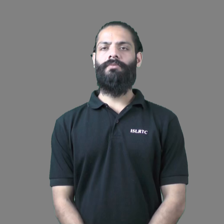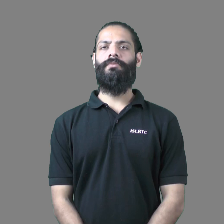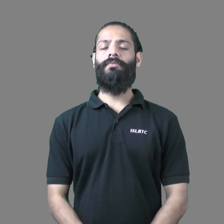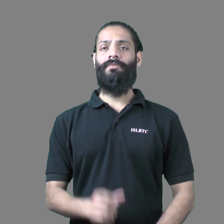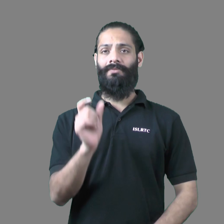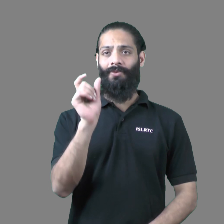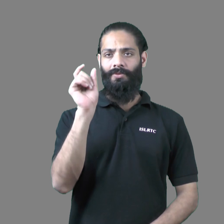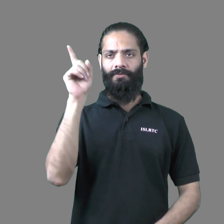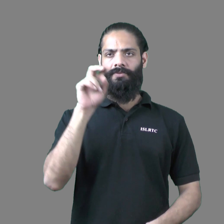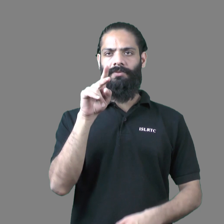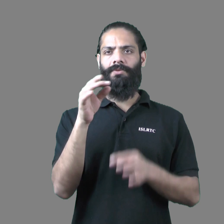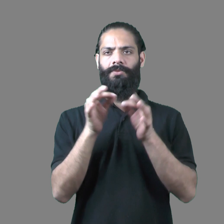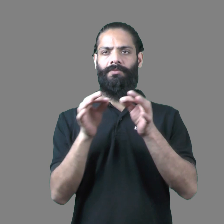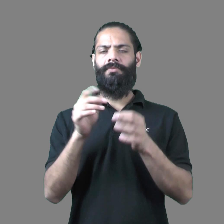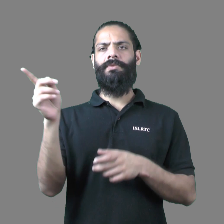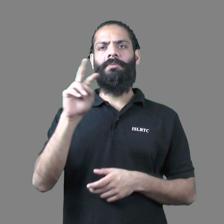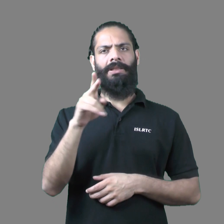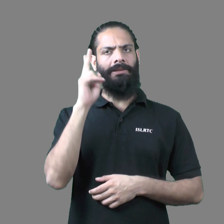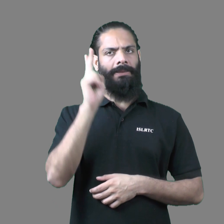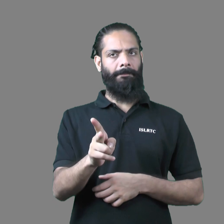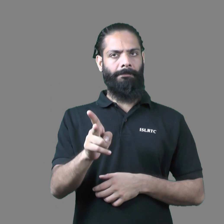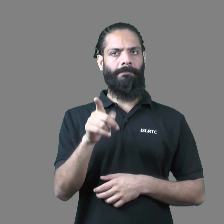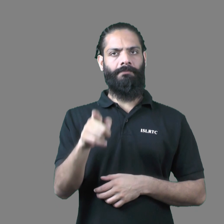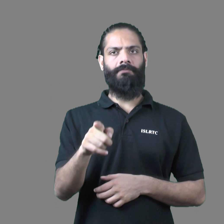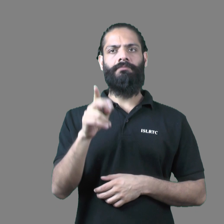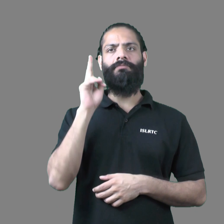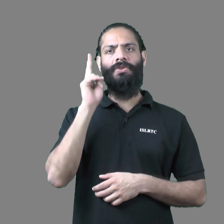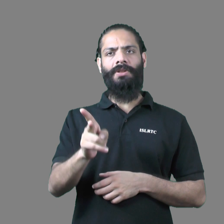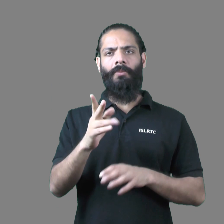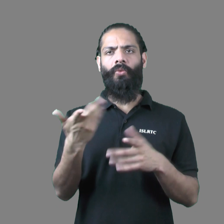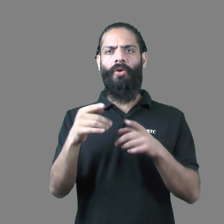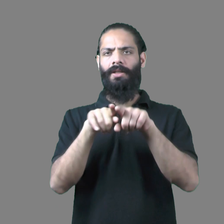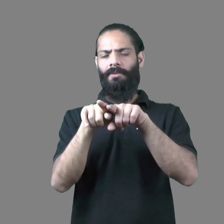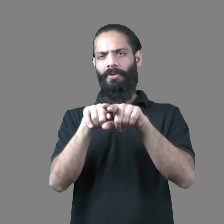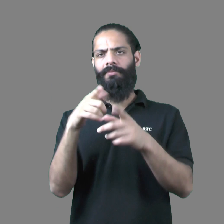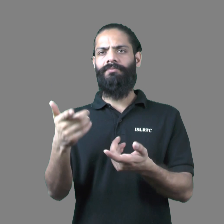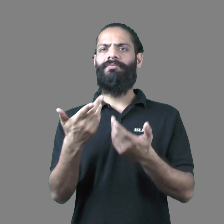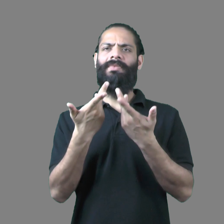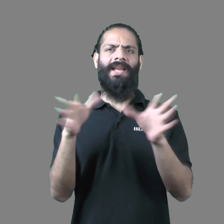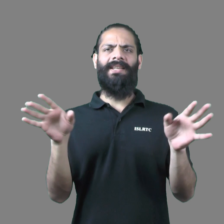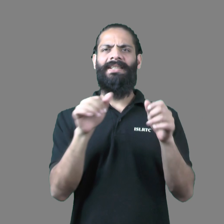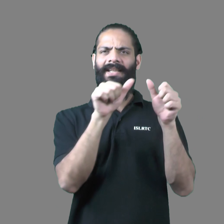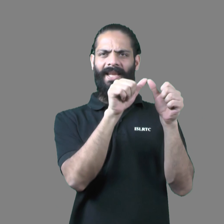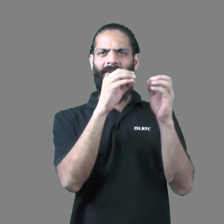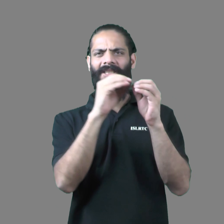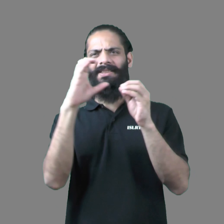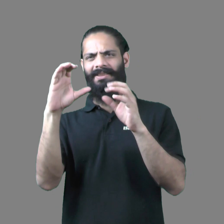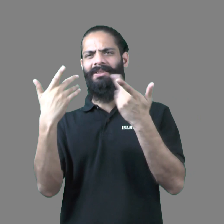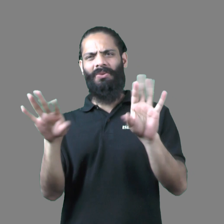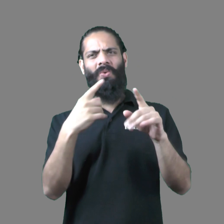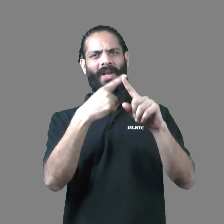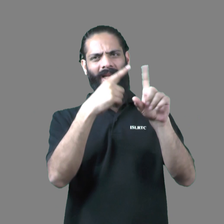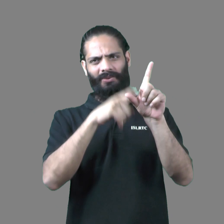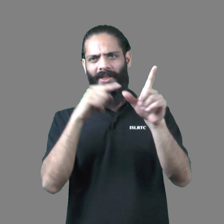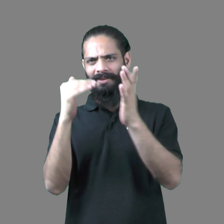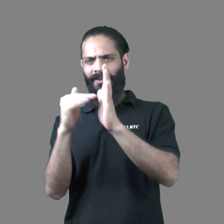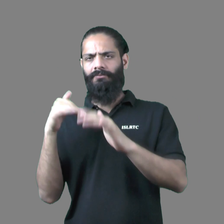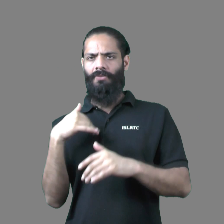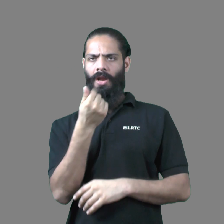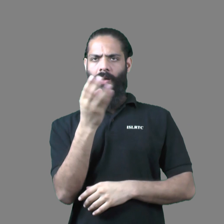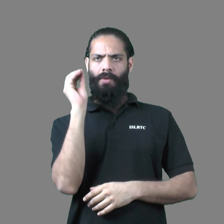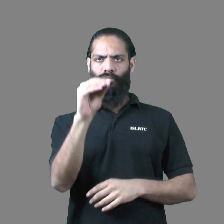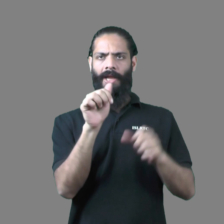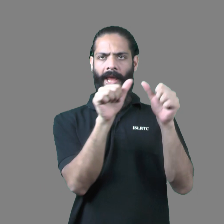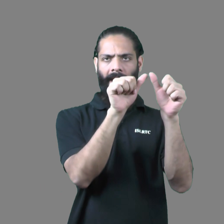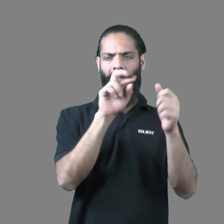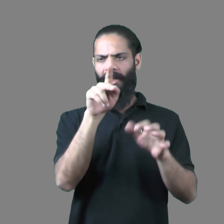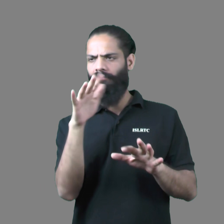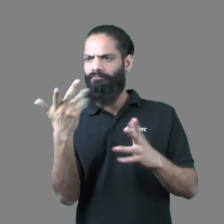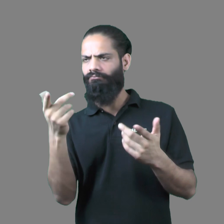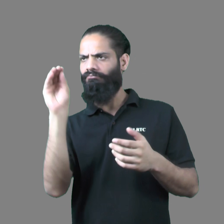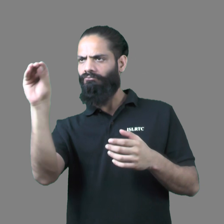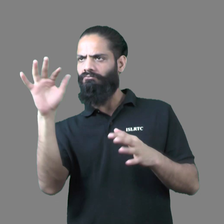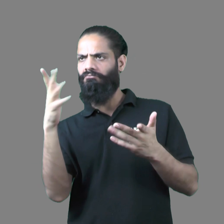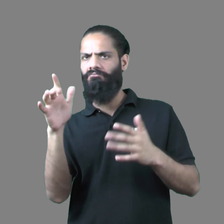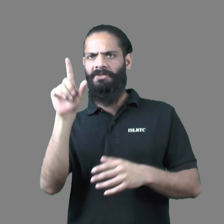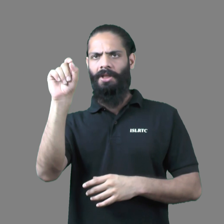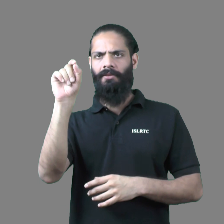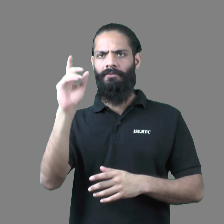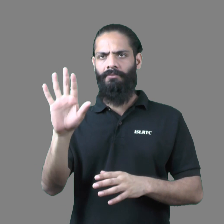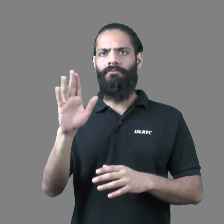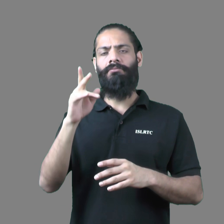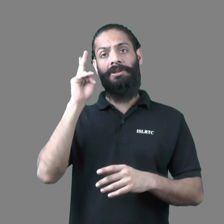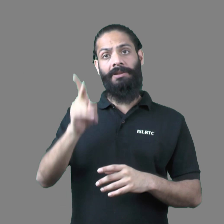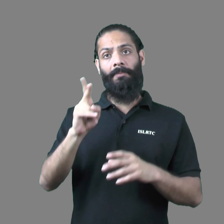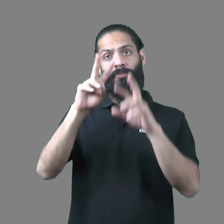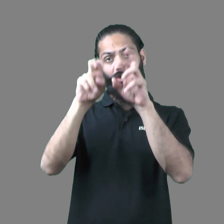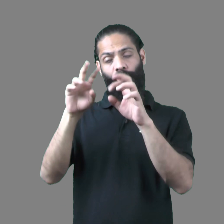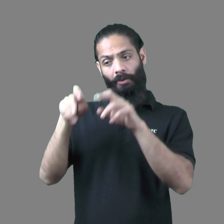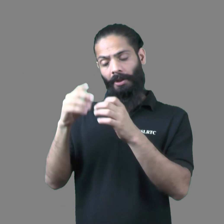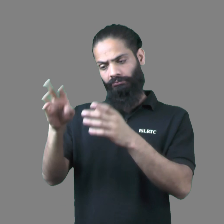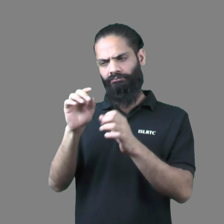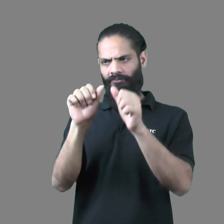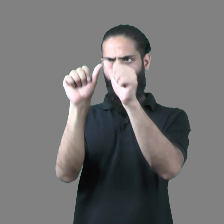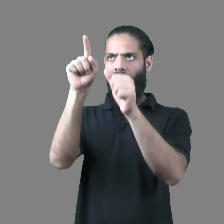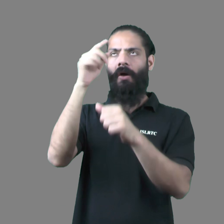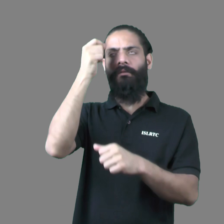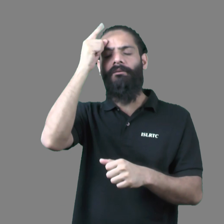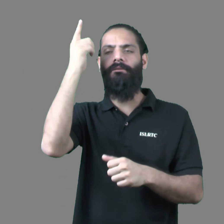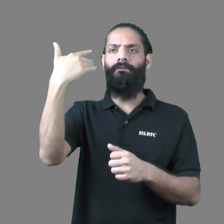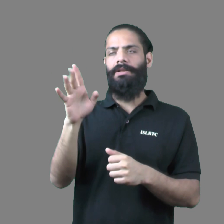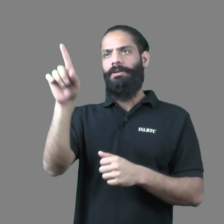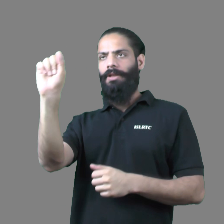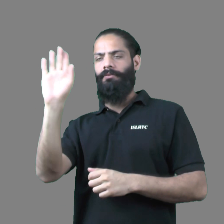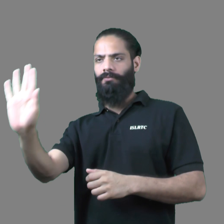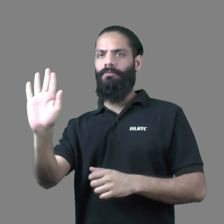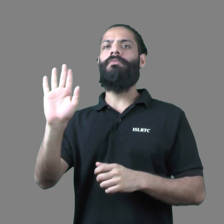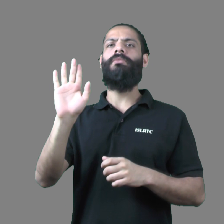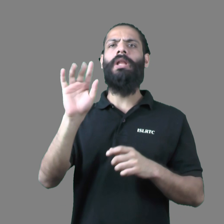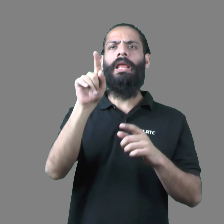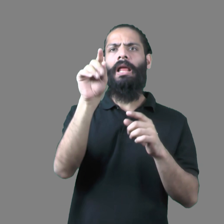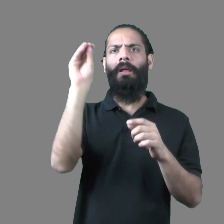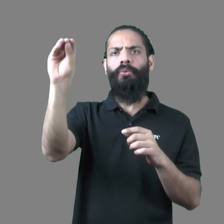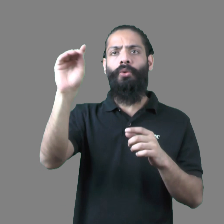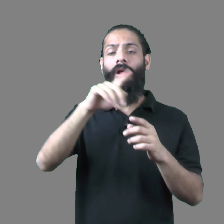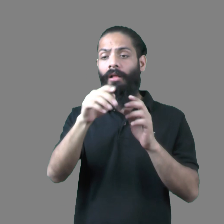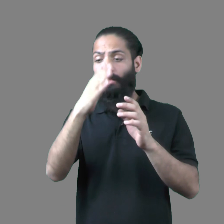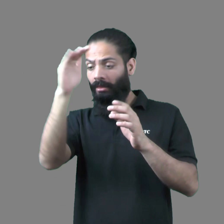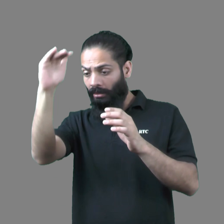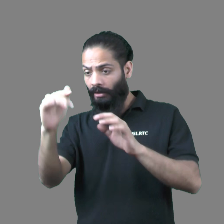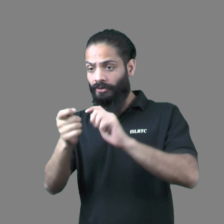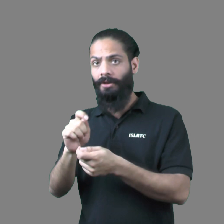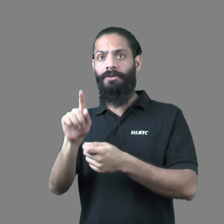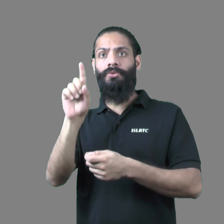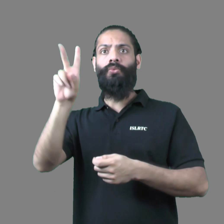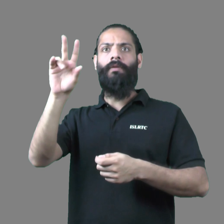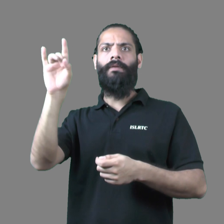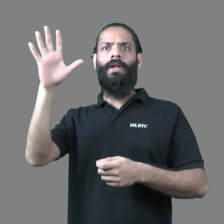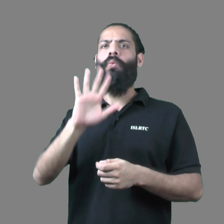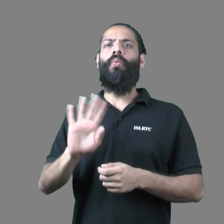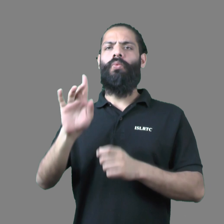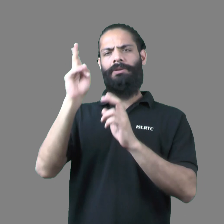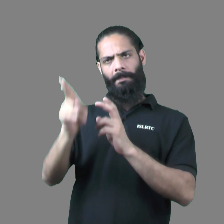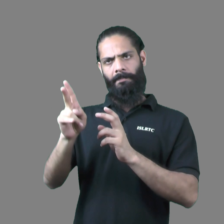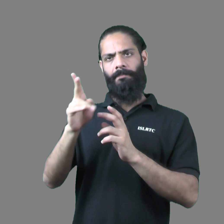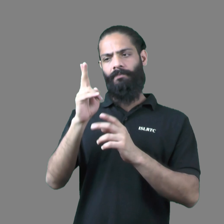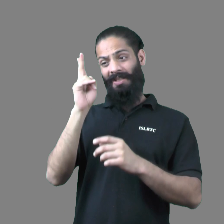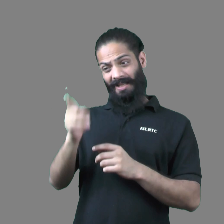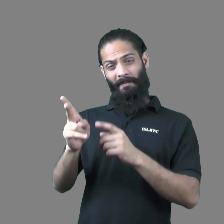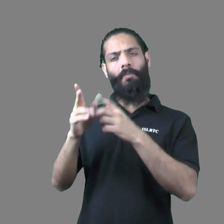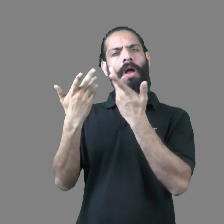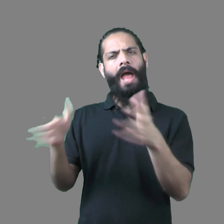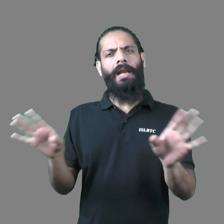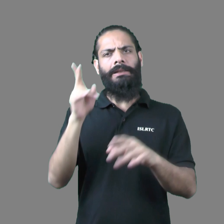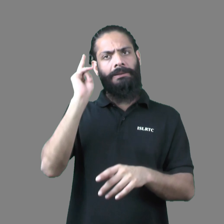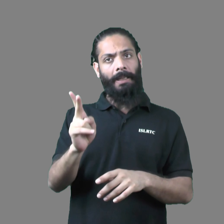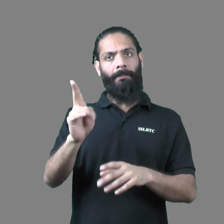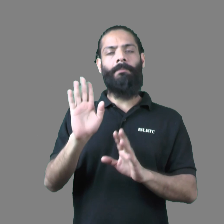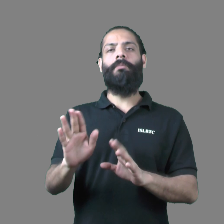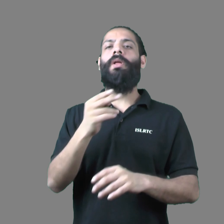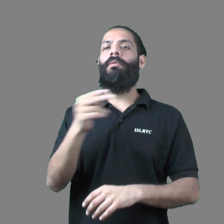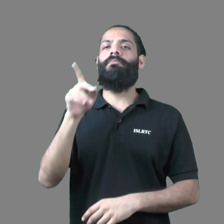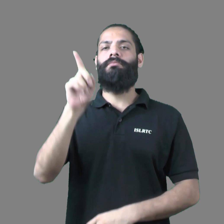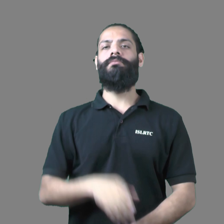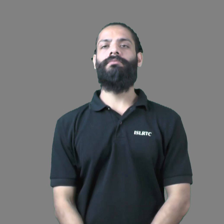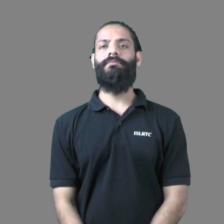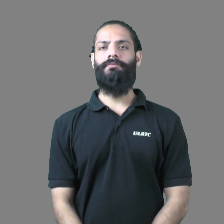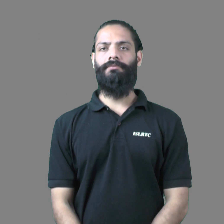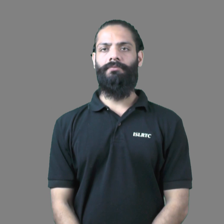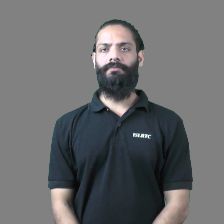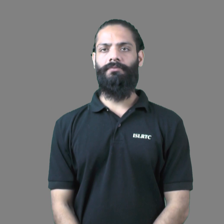Constant